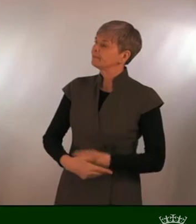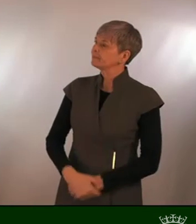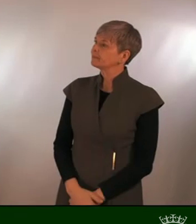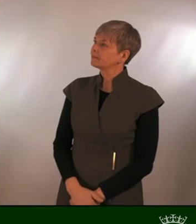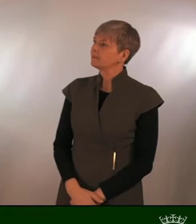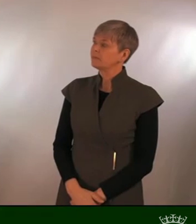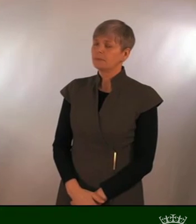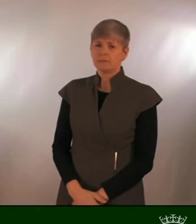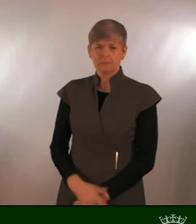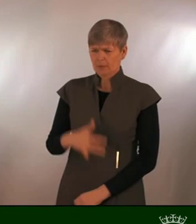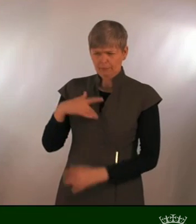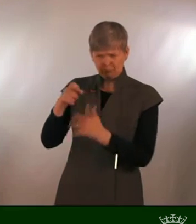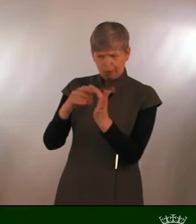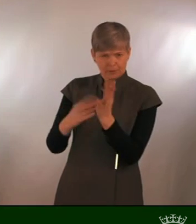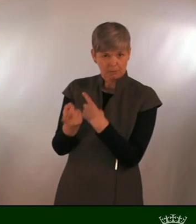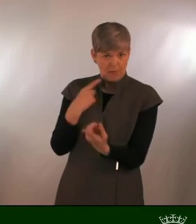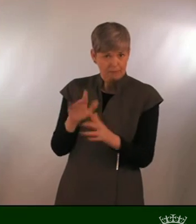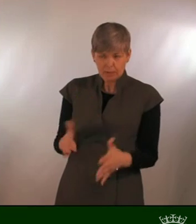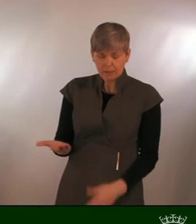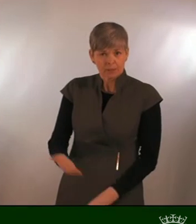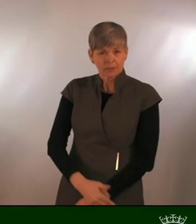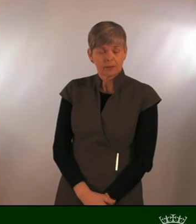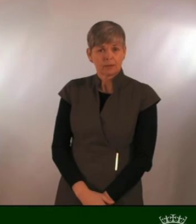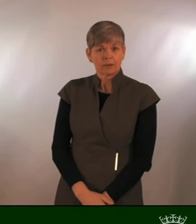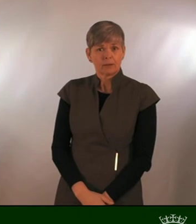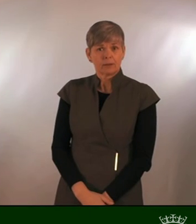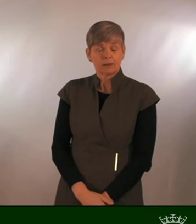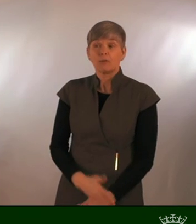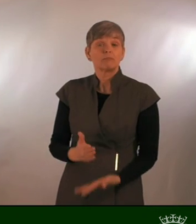I don’t think the Prime Minister answered my question.